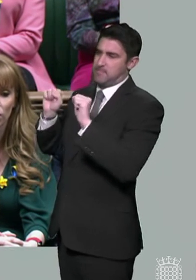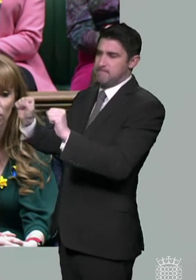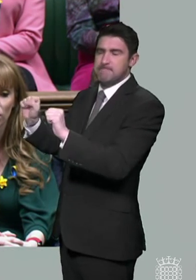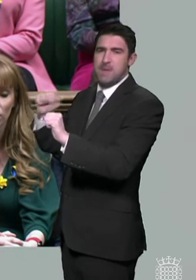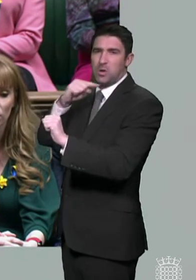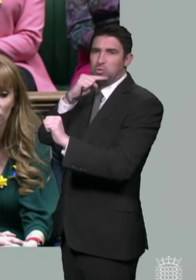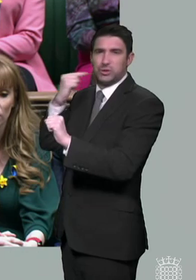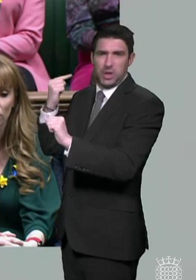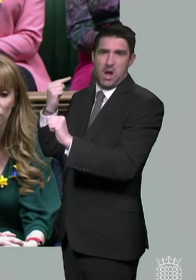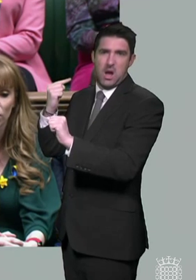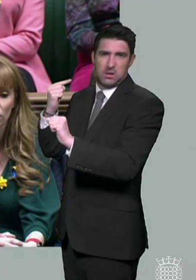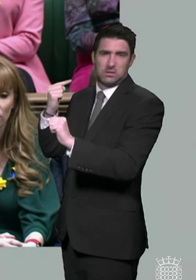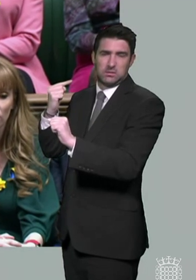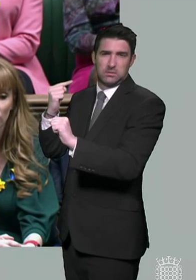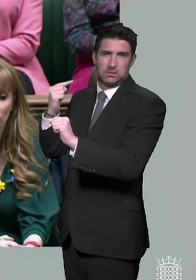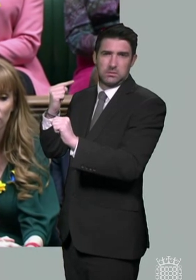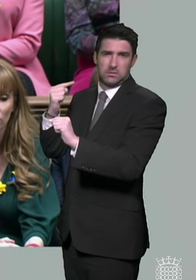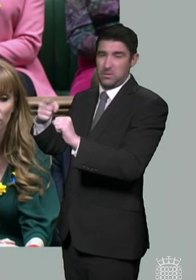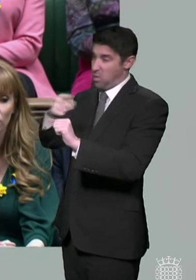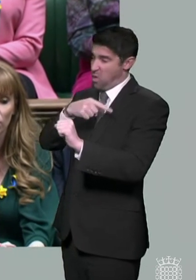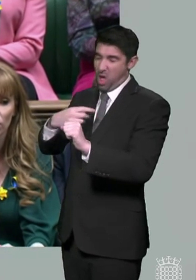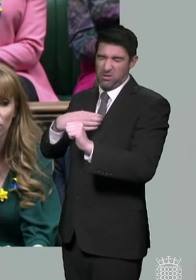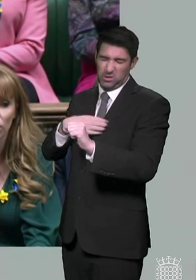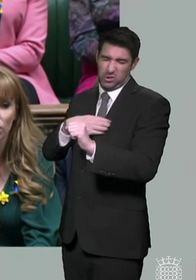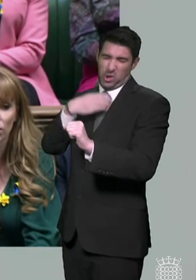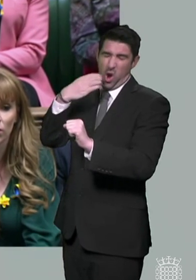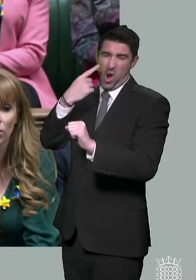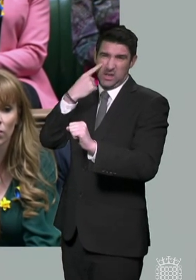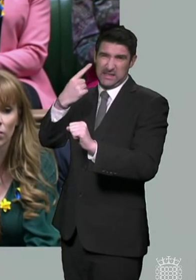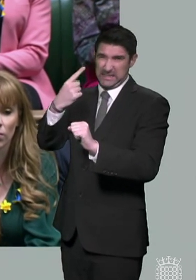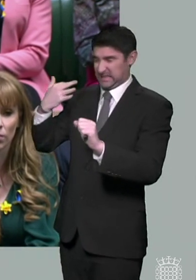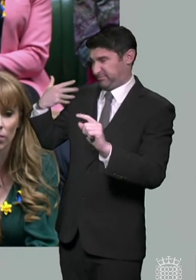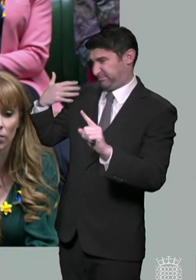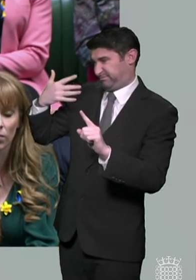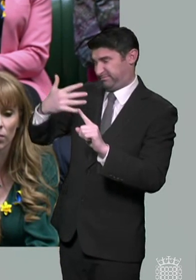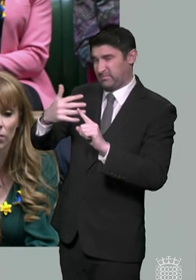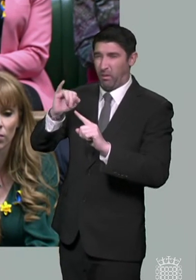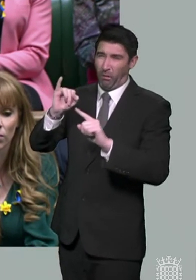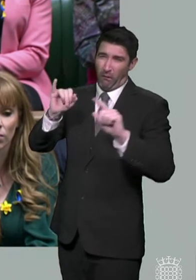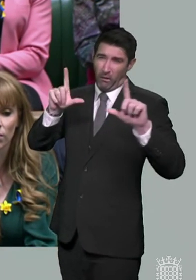We are all appalled by the shocking footage that has emerged over the last few days.